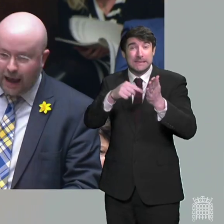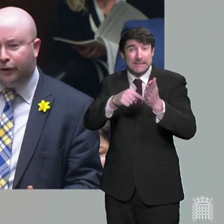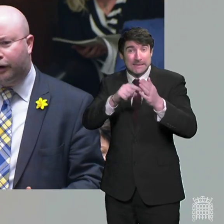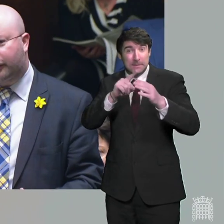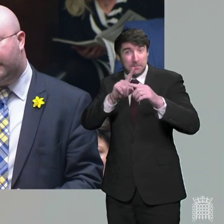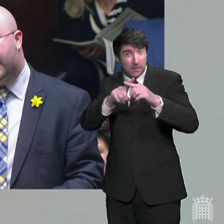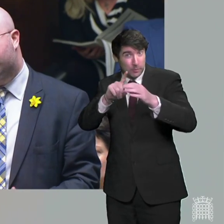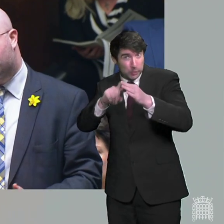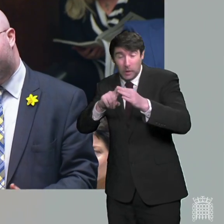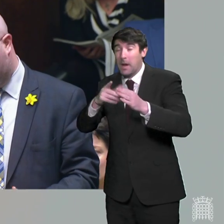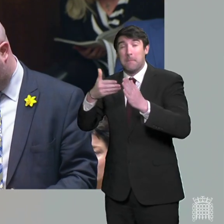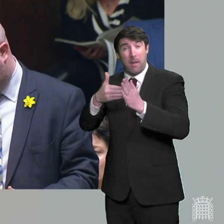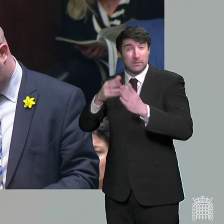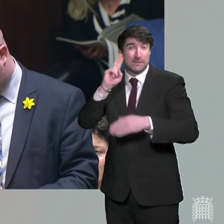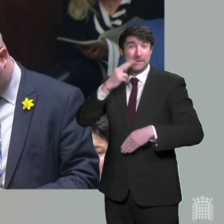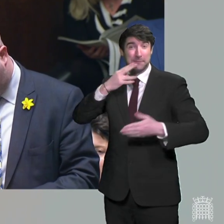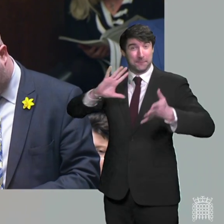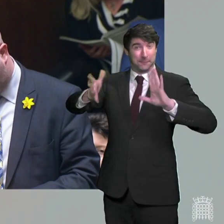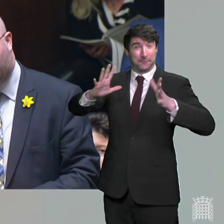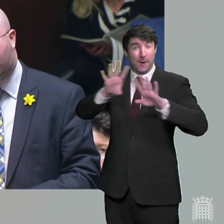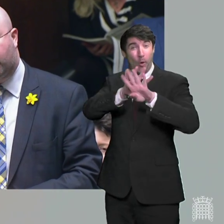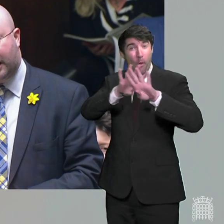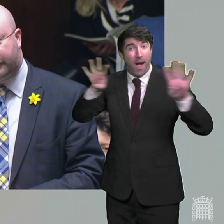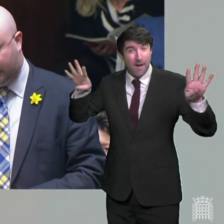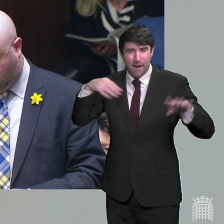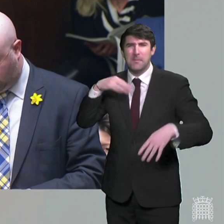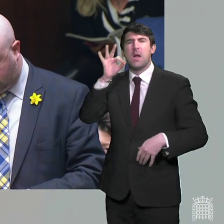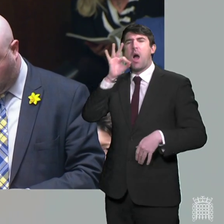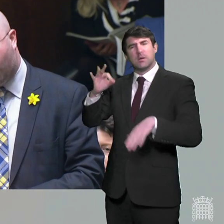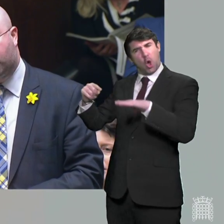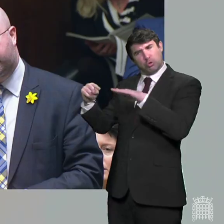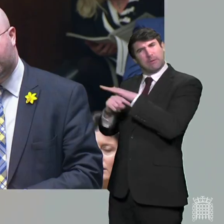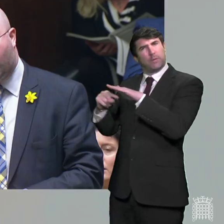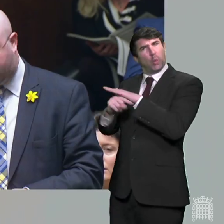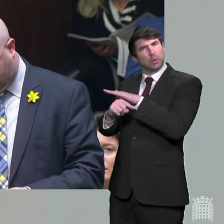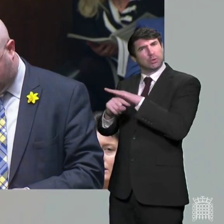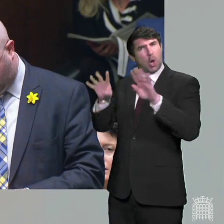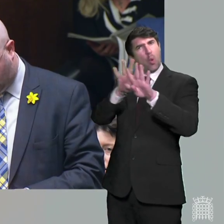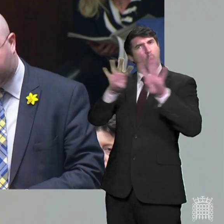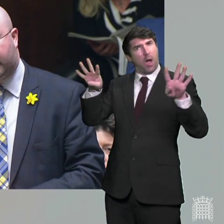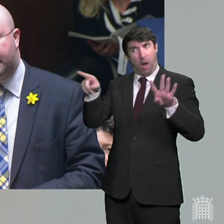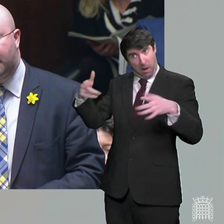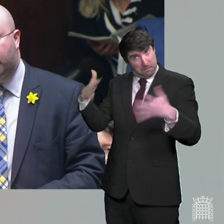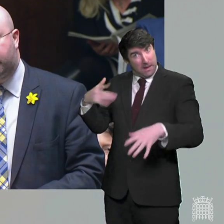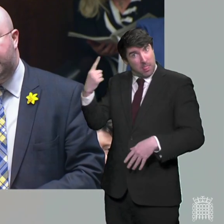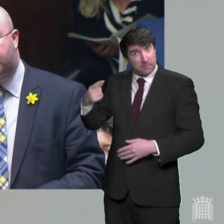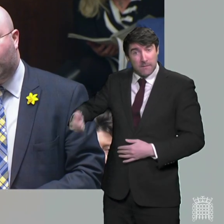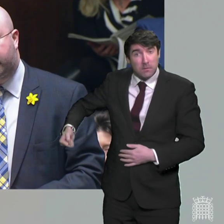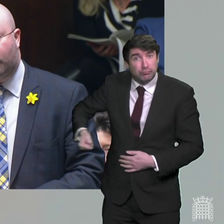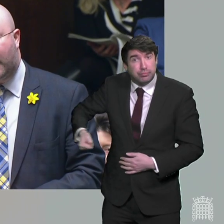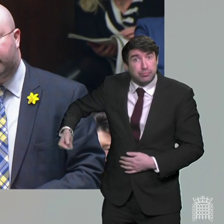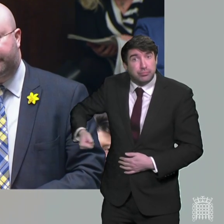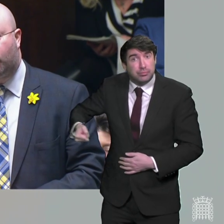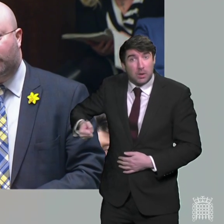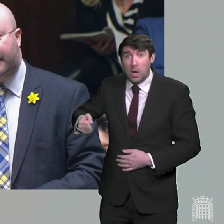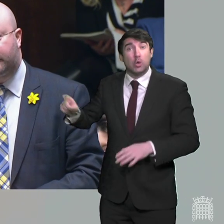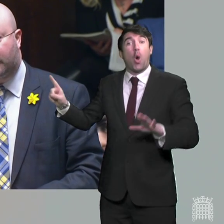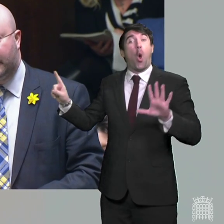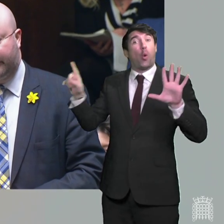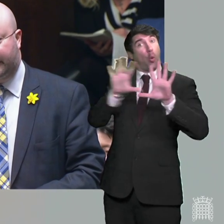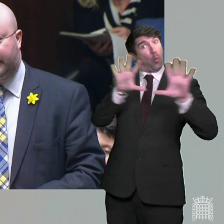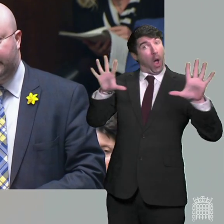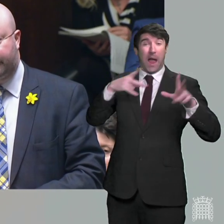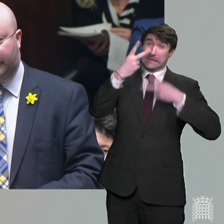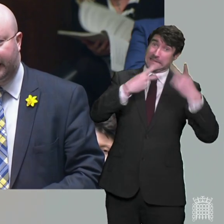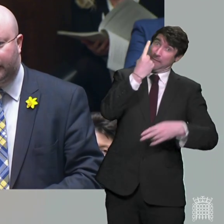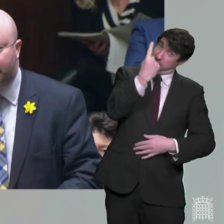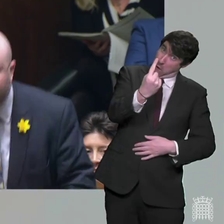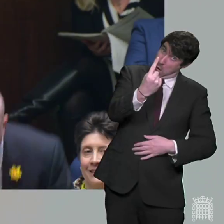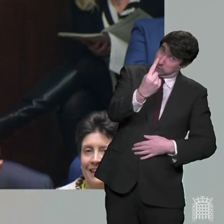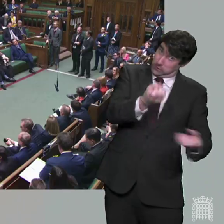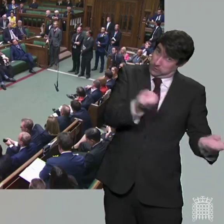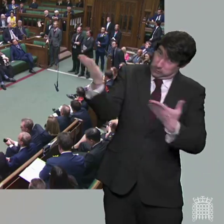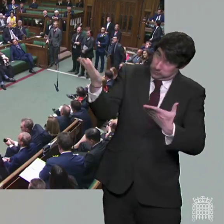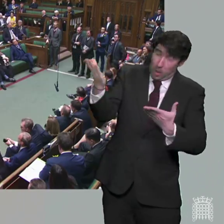If it turns out that any of the refugees taking part in that choir have arrived here on small boats or from a safe third country, should they be deported to Rwanda before or after they sing for the King?